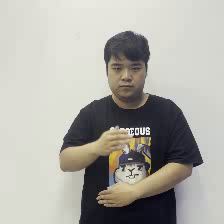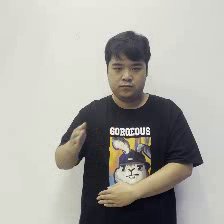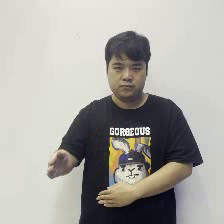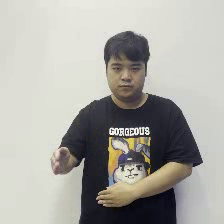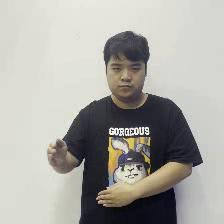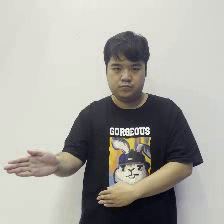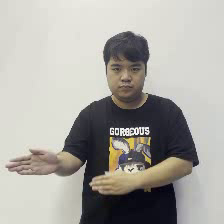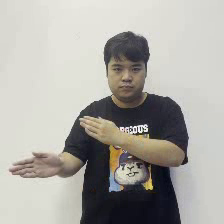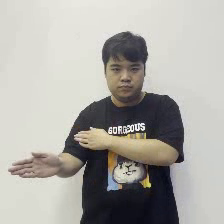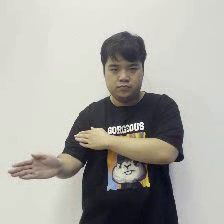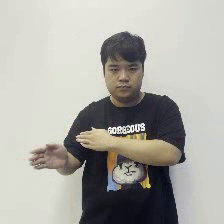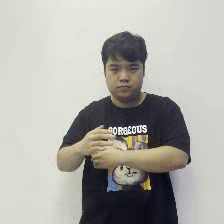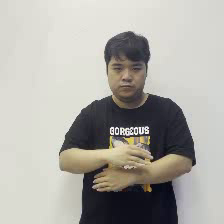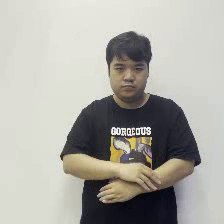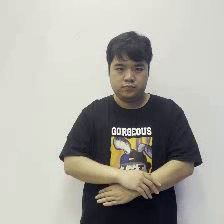Rẽ phải